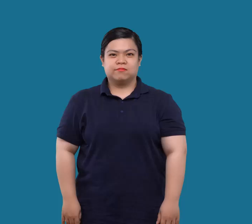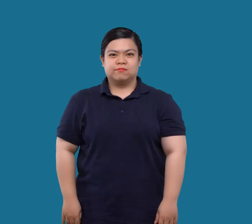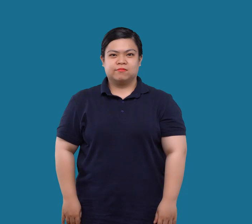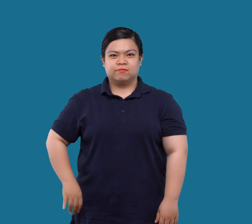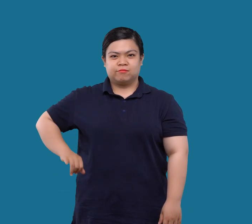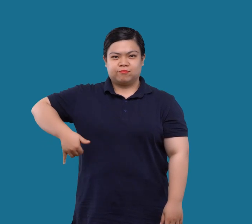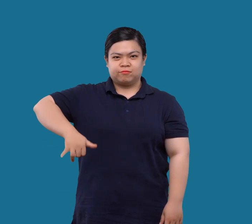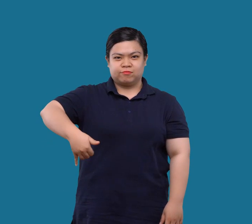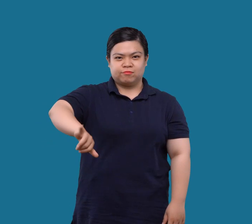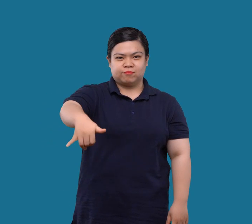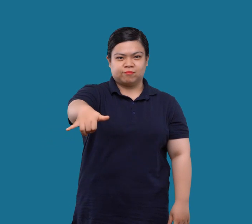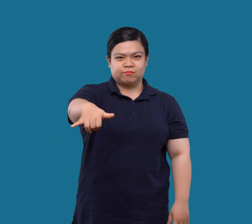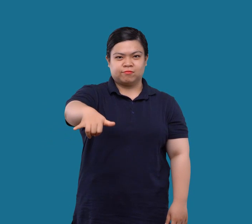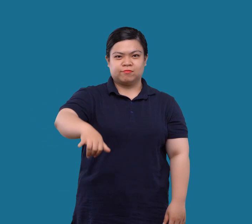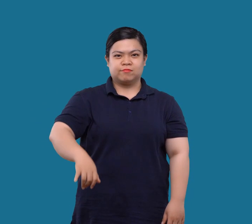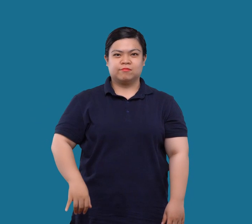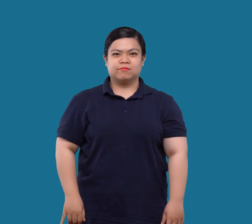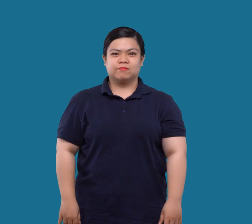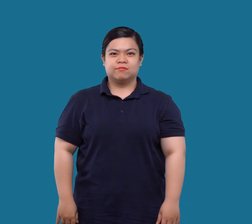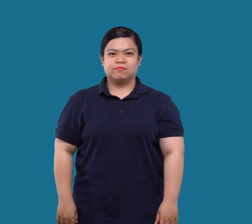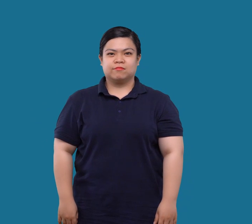quê